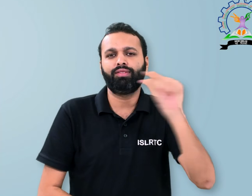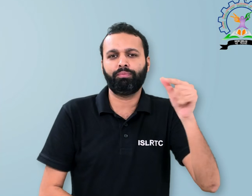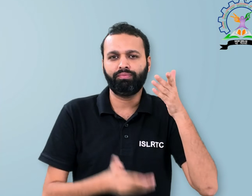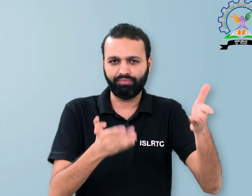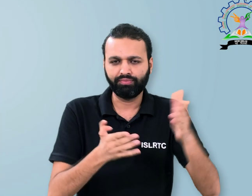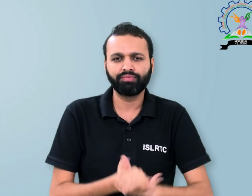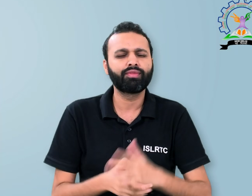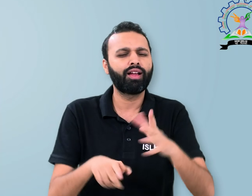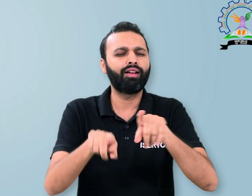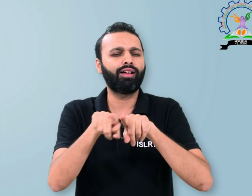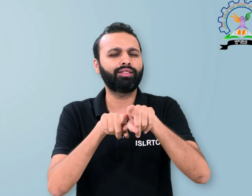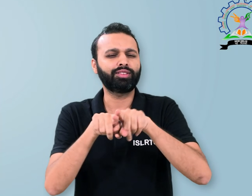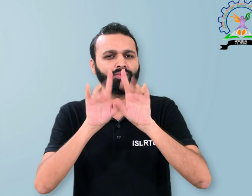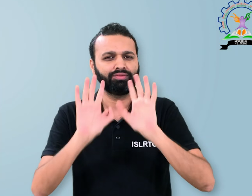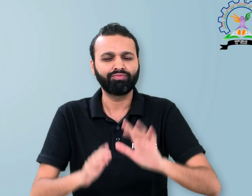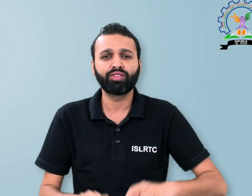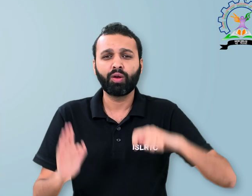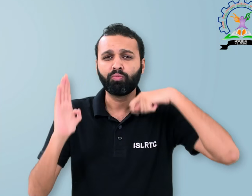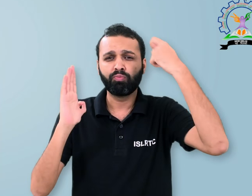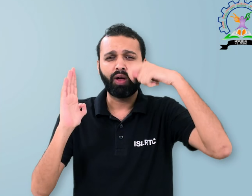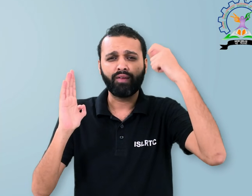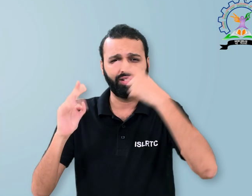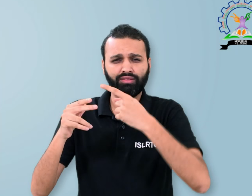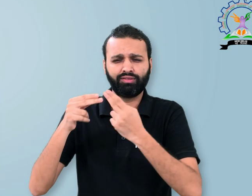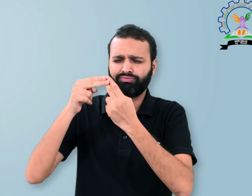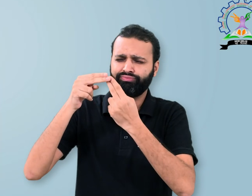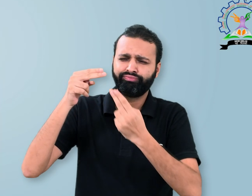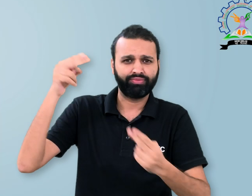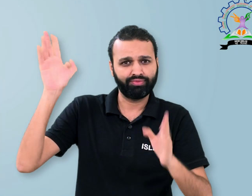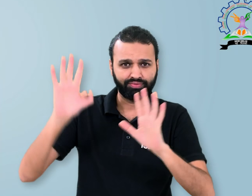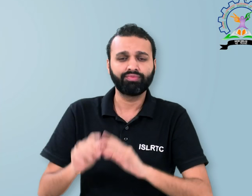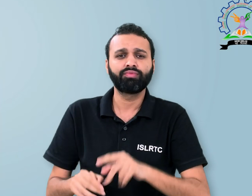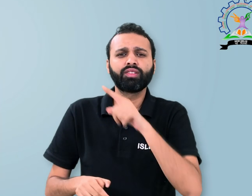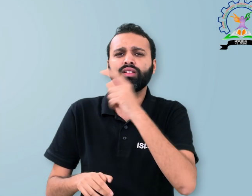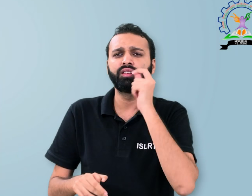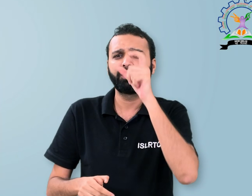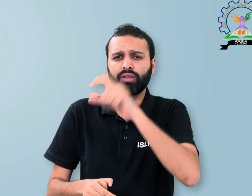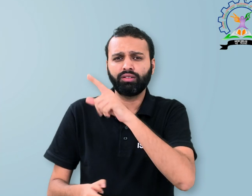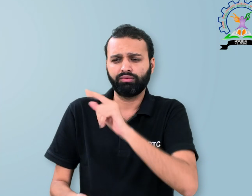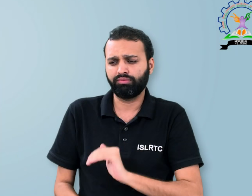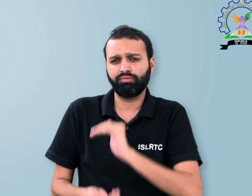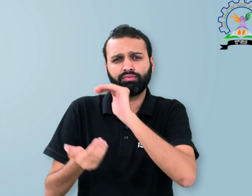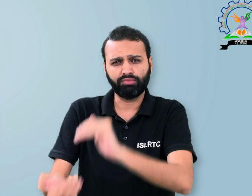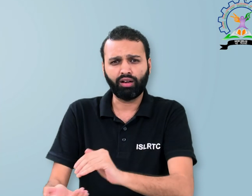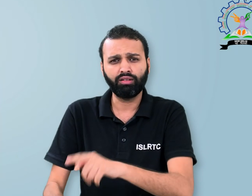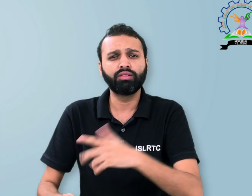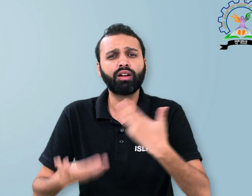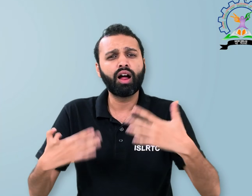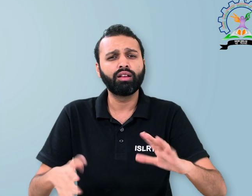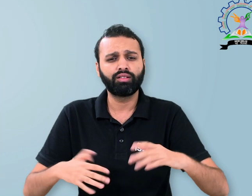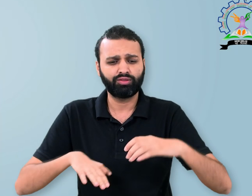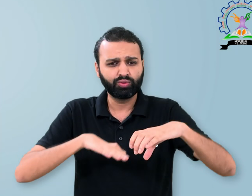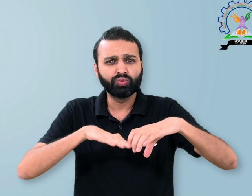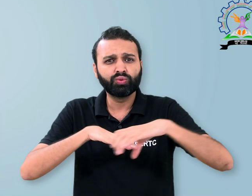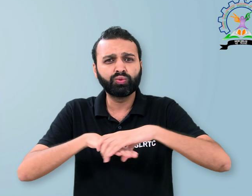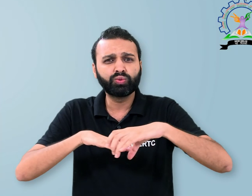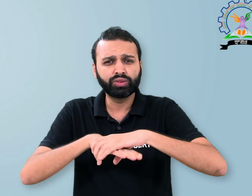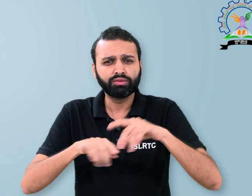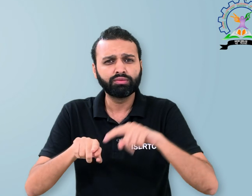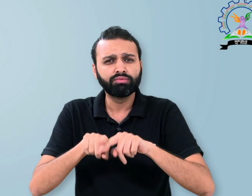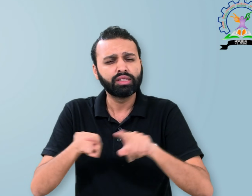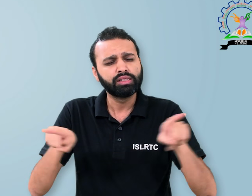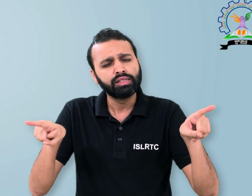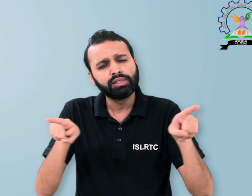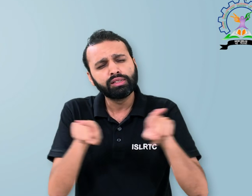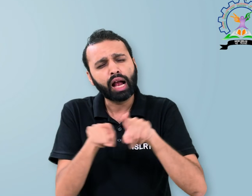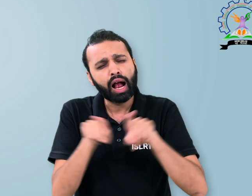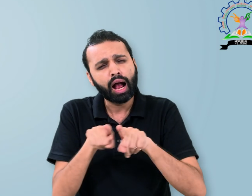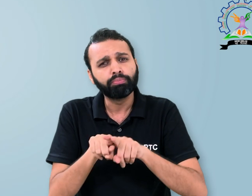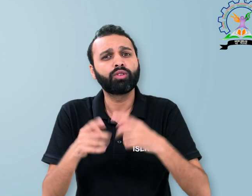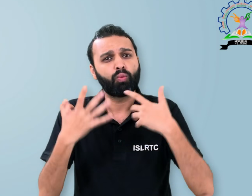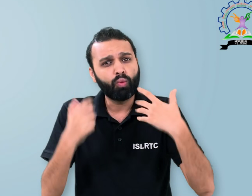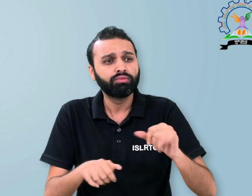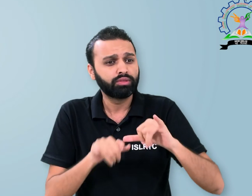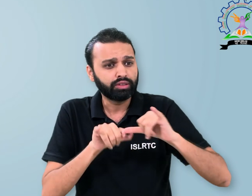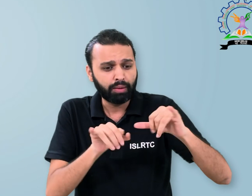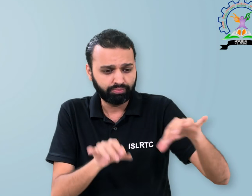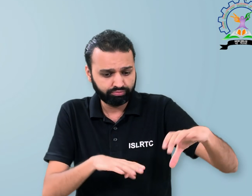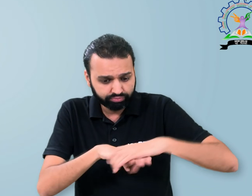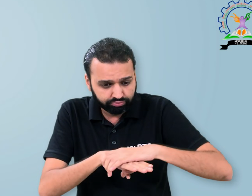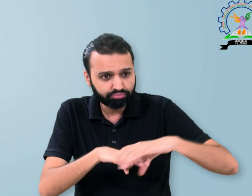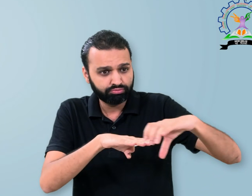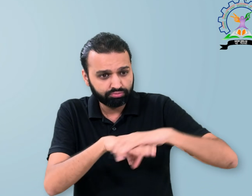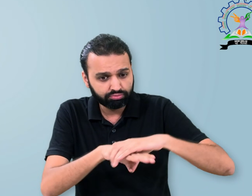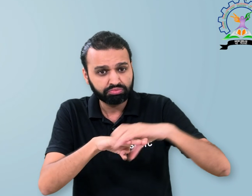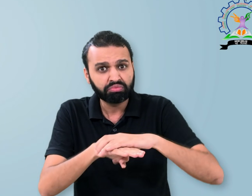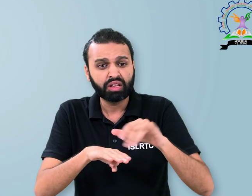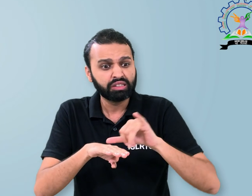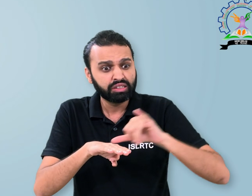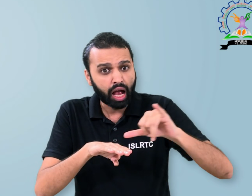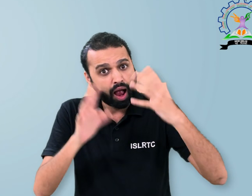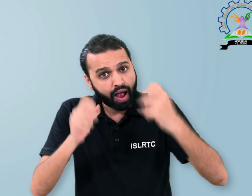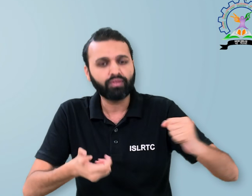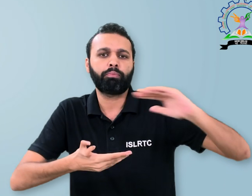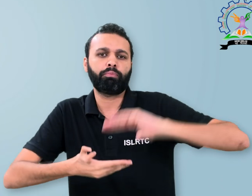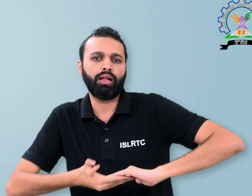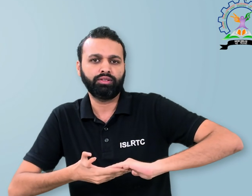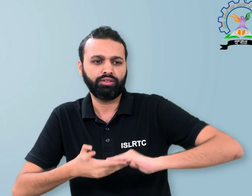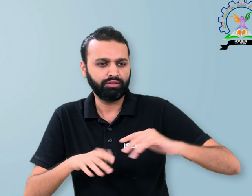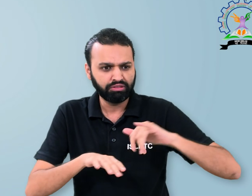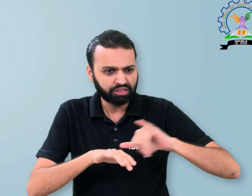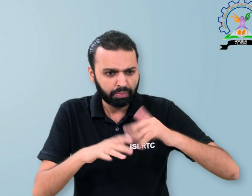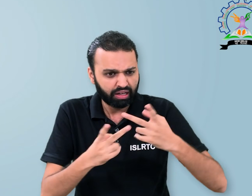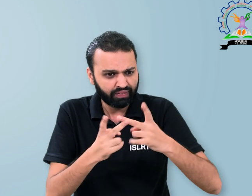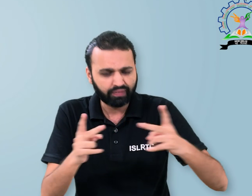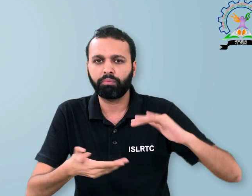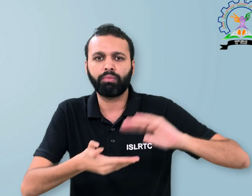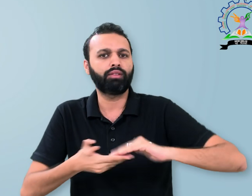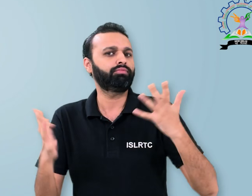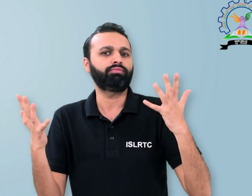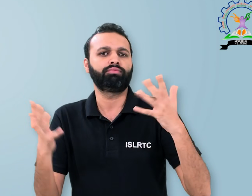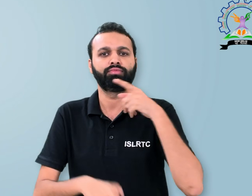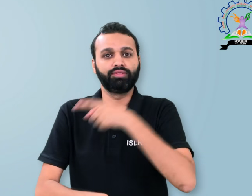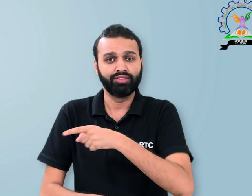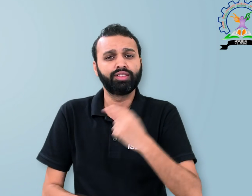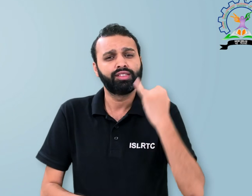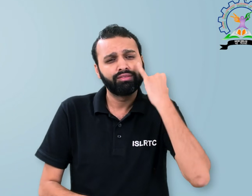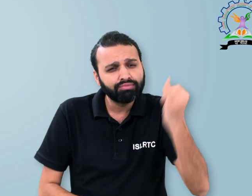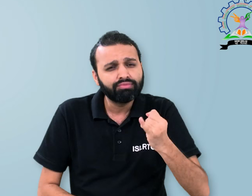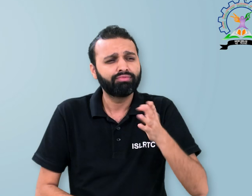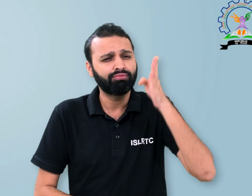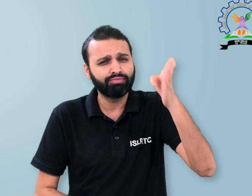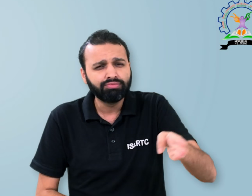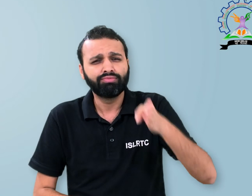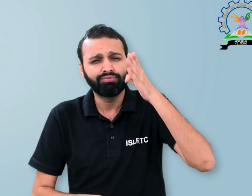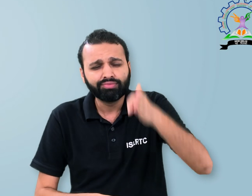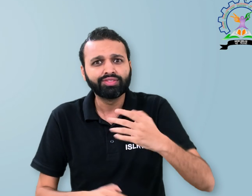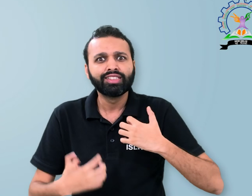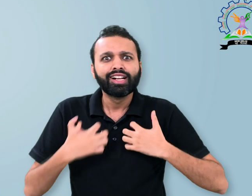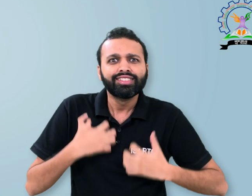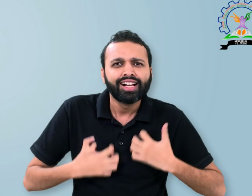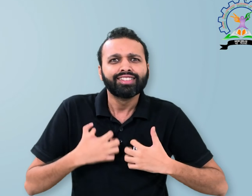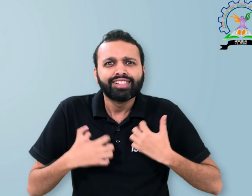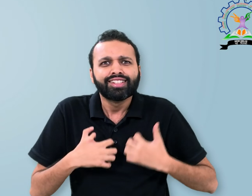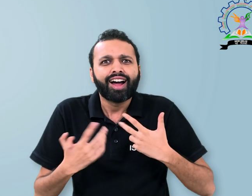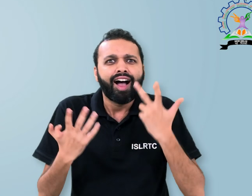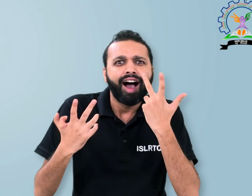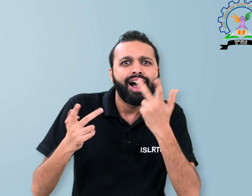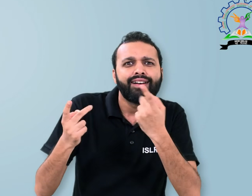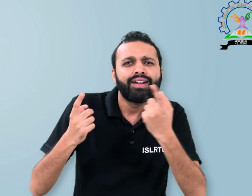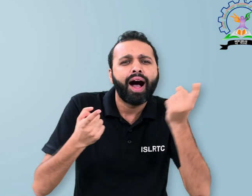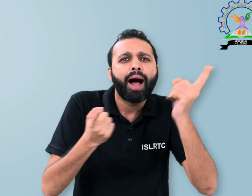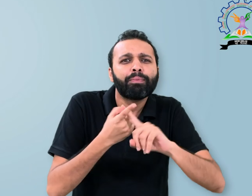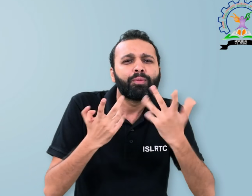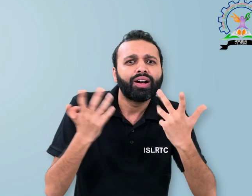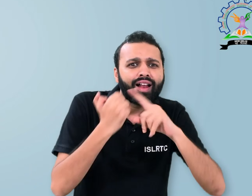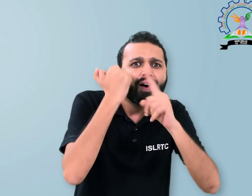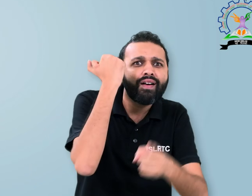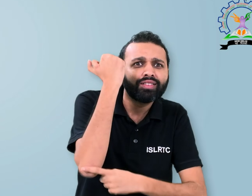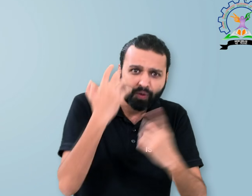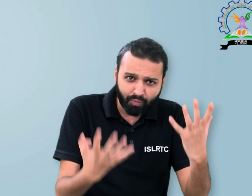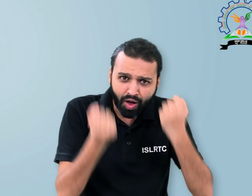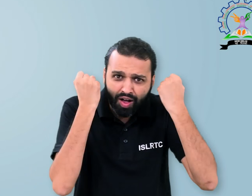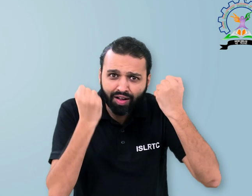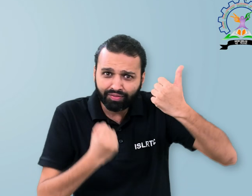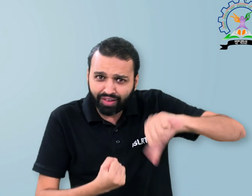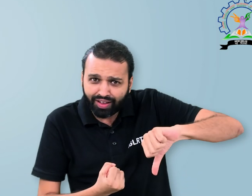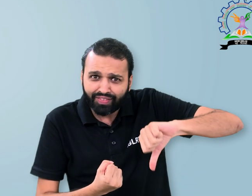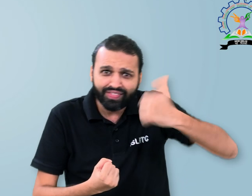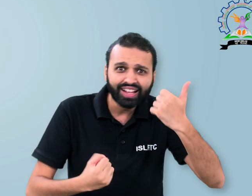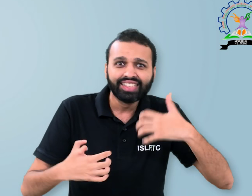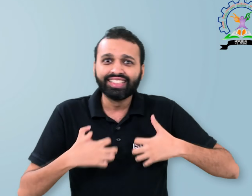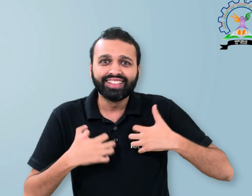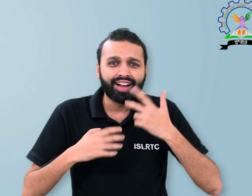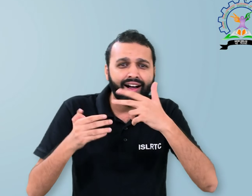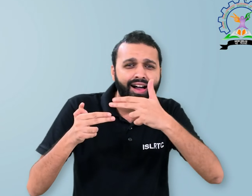For example in “Cinderella”, the climax occurs when Cinderella tries on the glass slipper, and it fits perfectly.